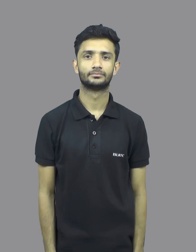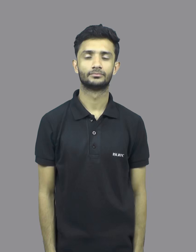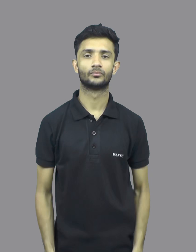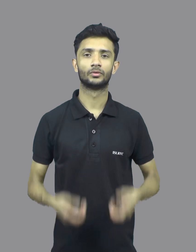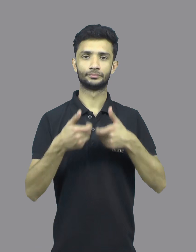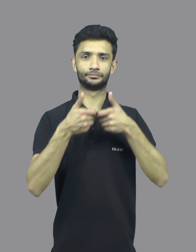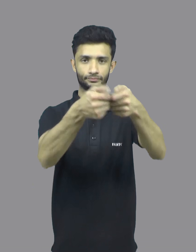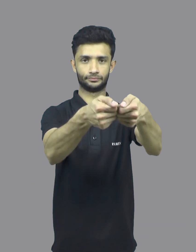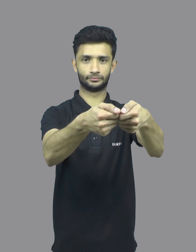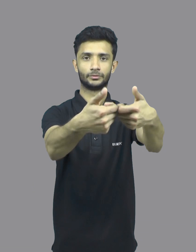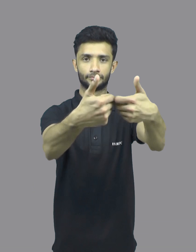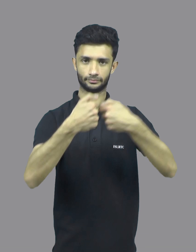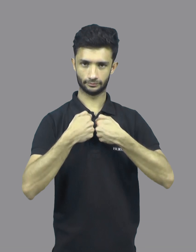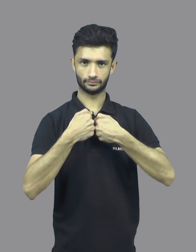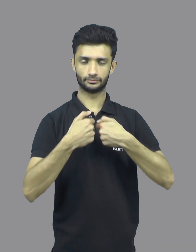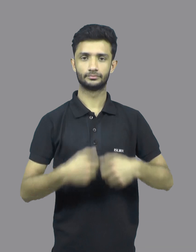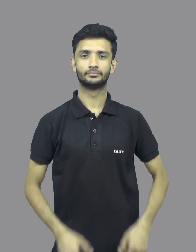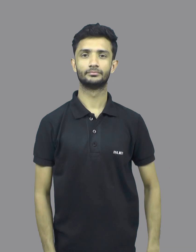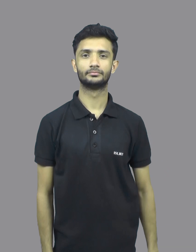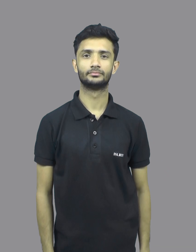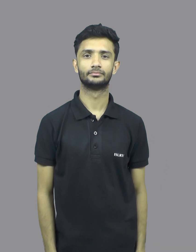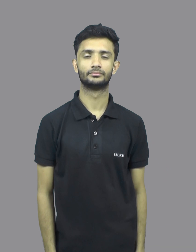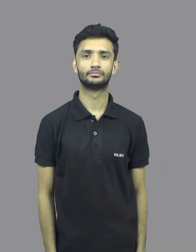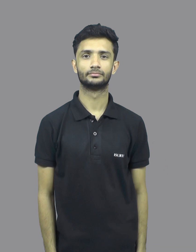Message